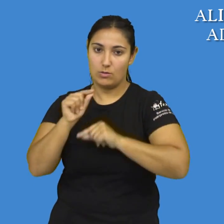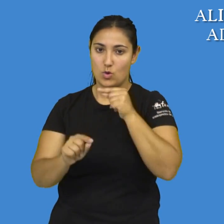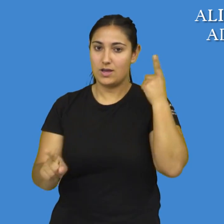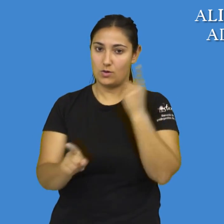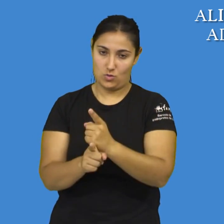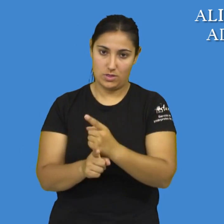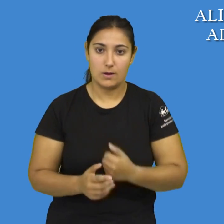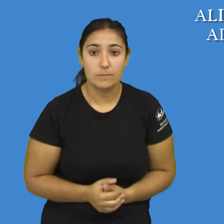contra